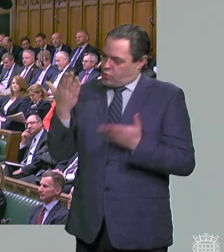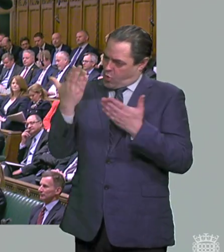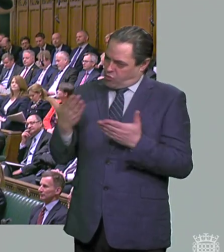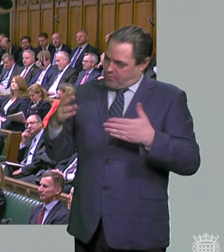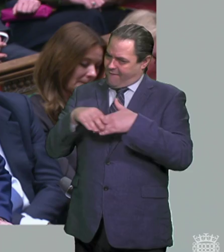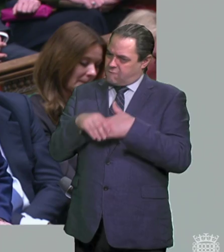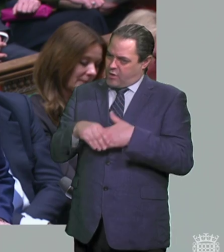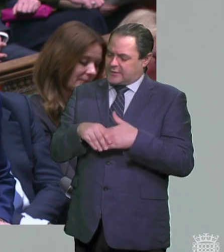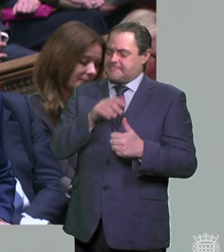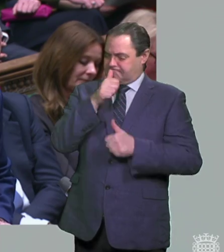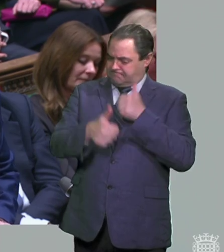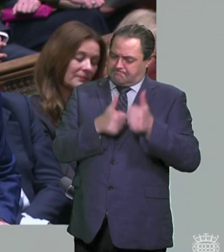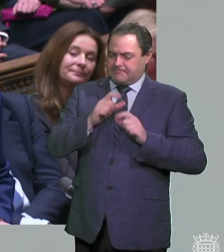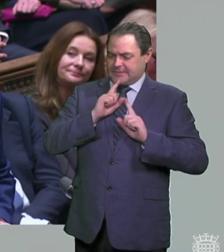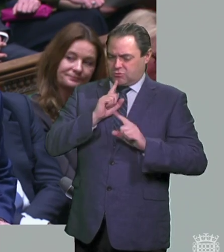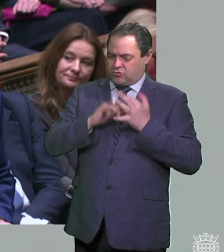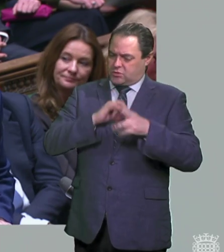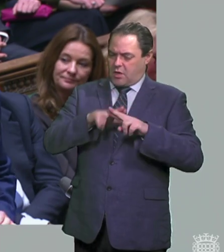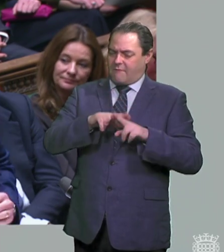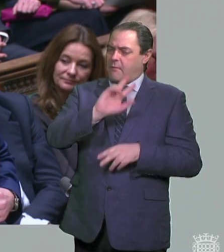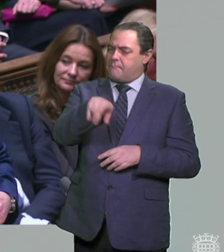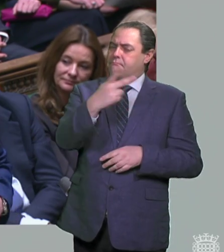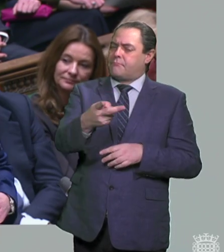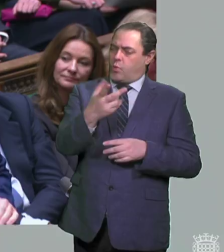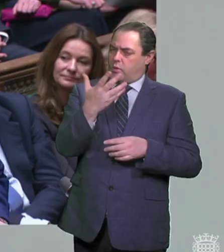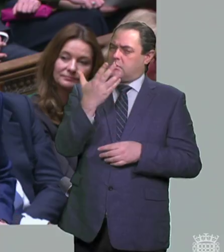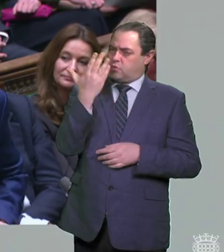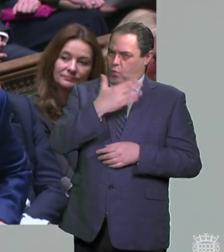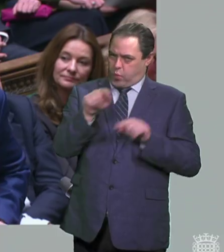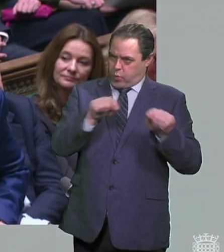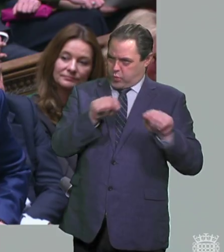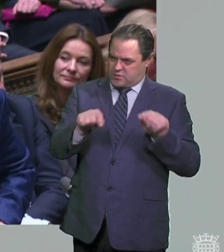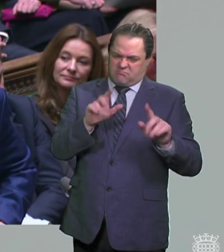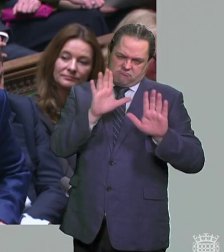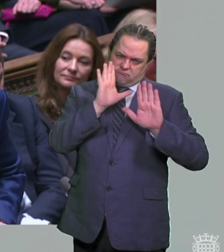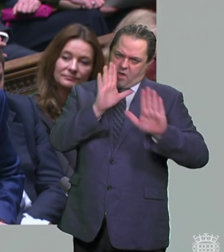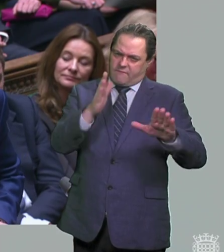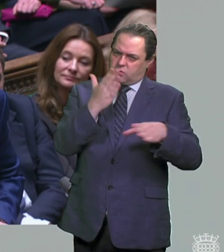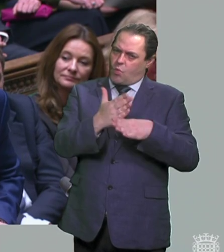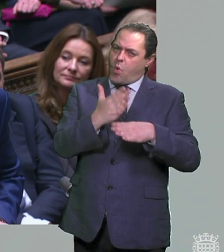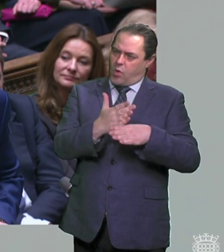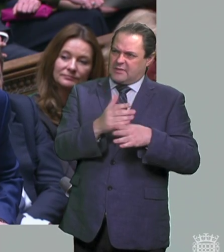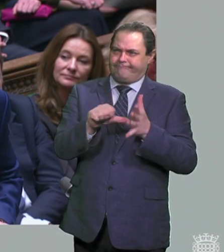I pay tribute to the teachers and staff at both schools, Ravenshall and Hollybank, for the amazing work they do.